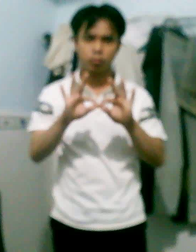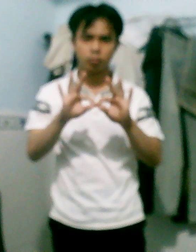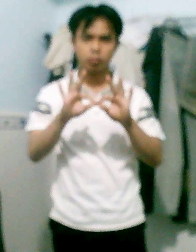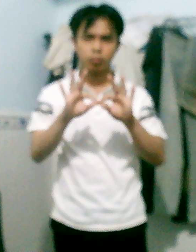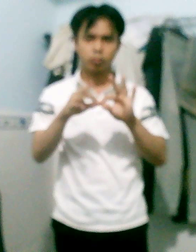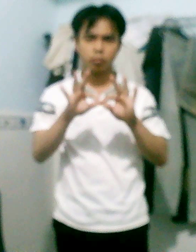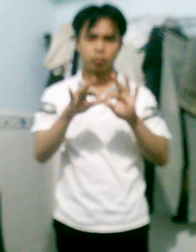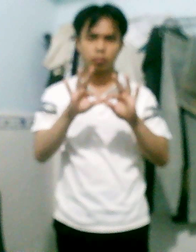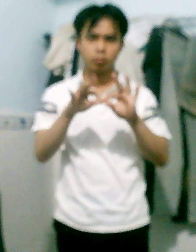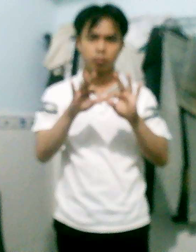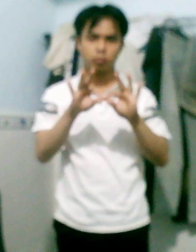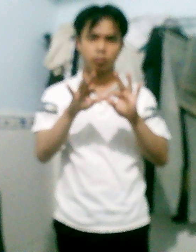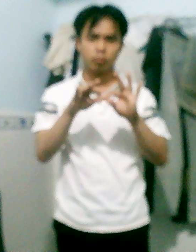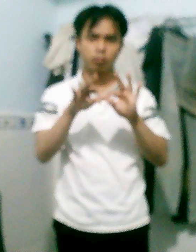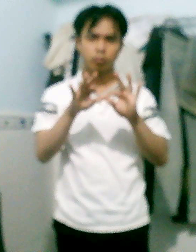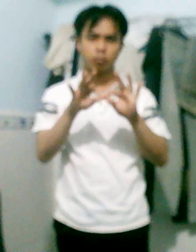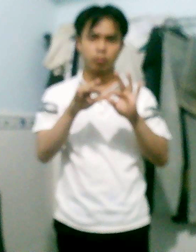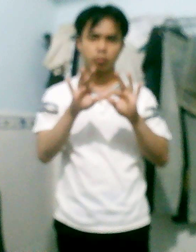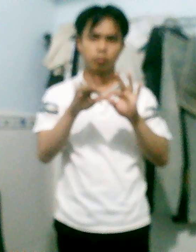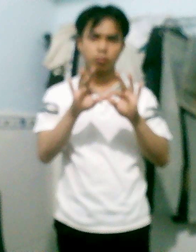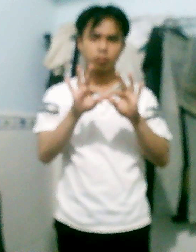phien dich